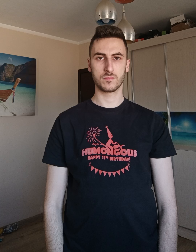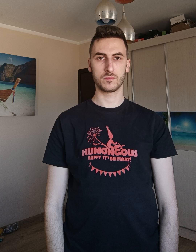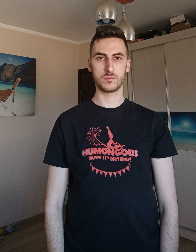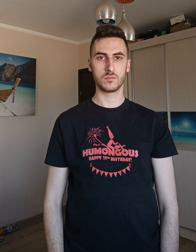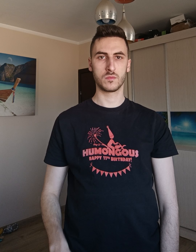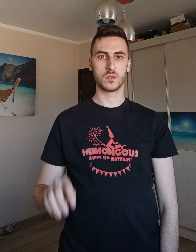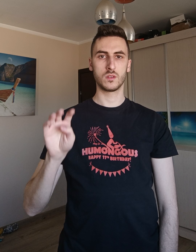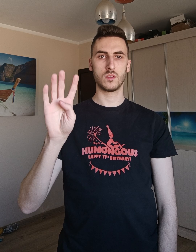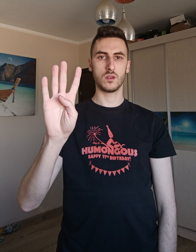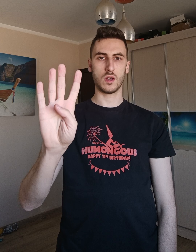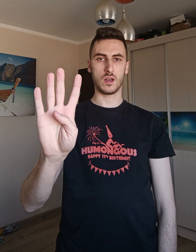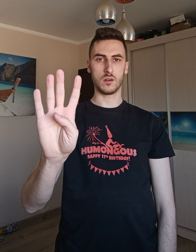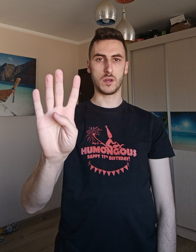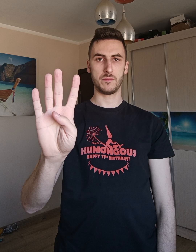ארבע